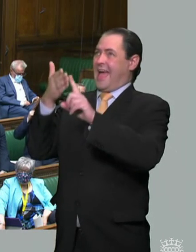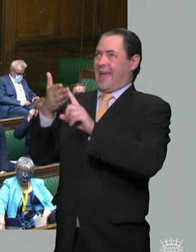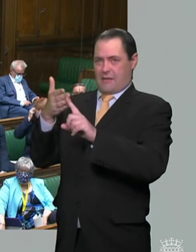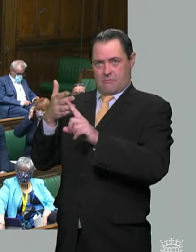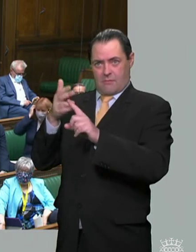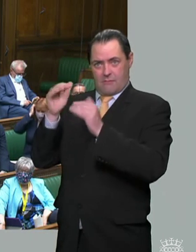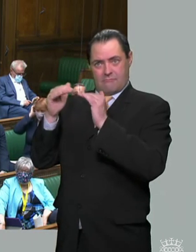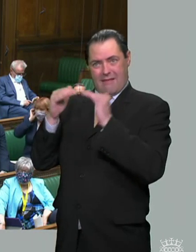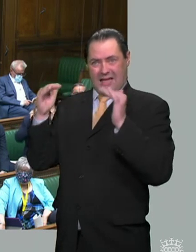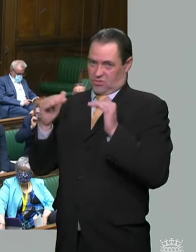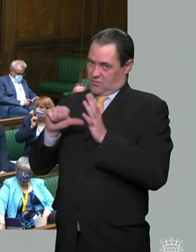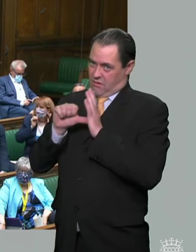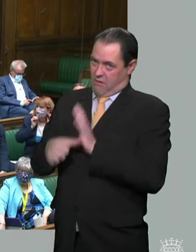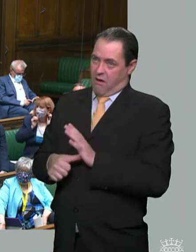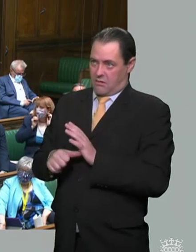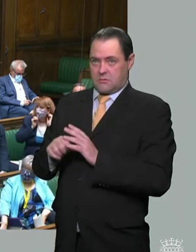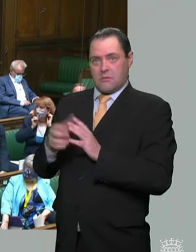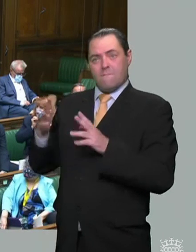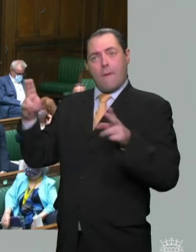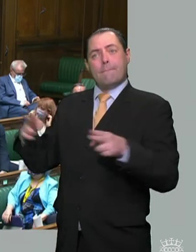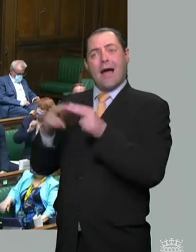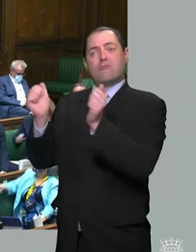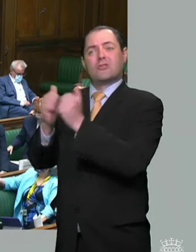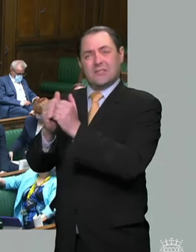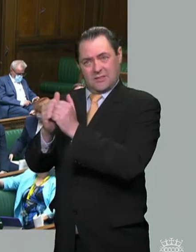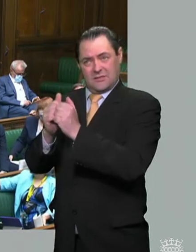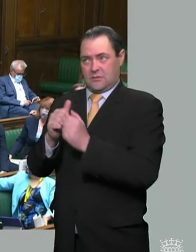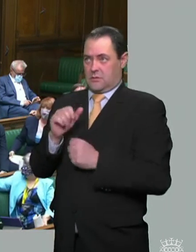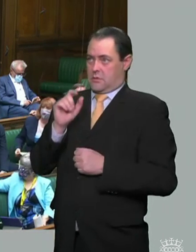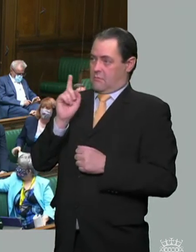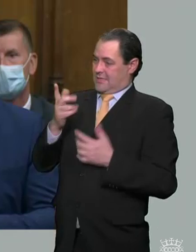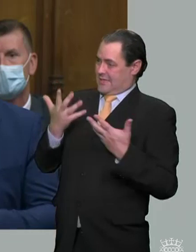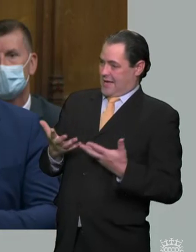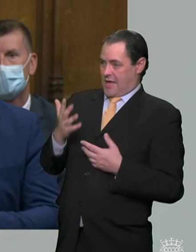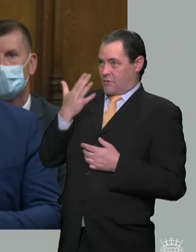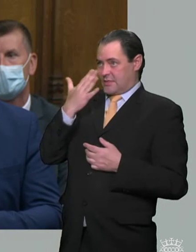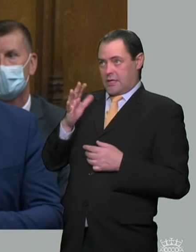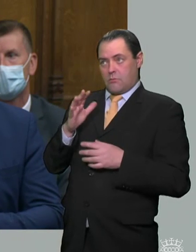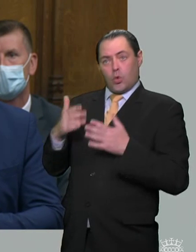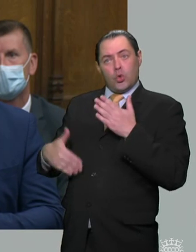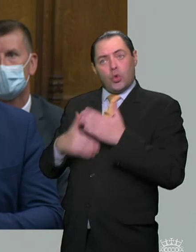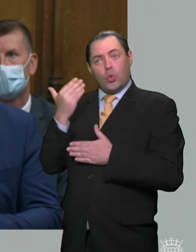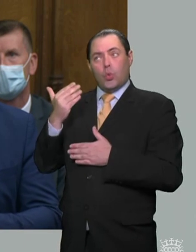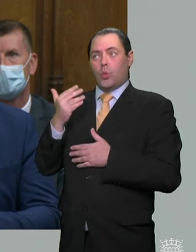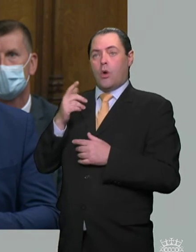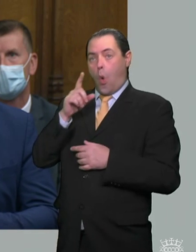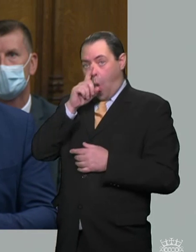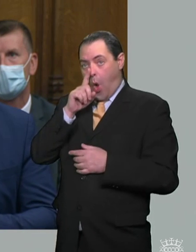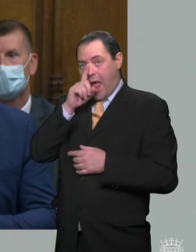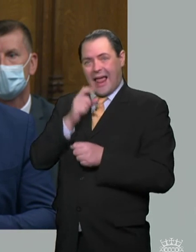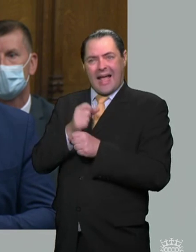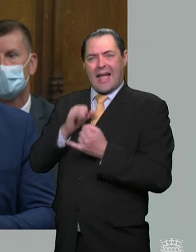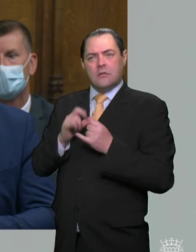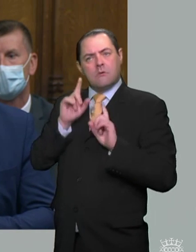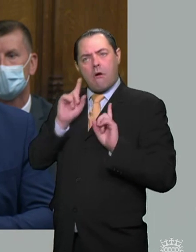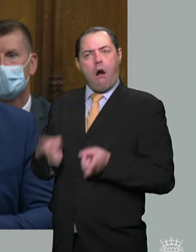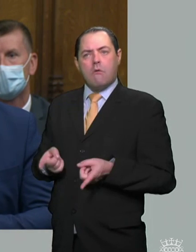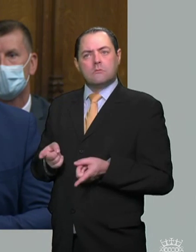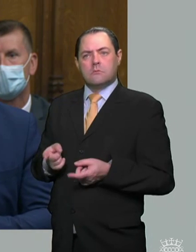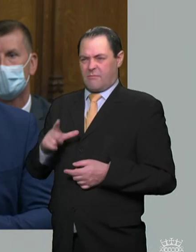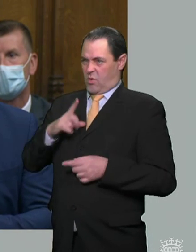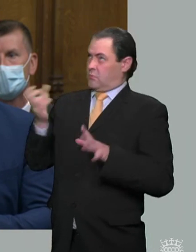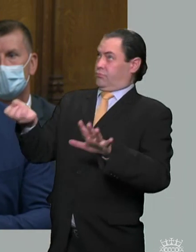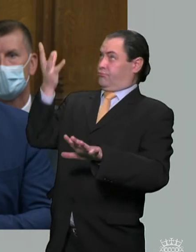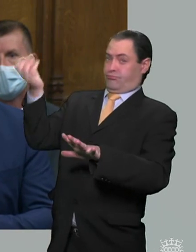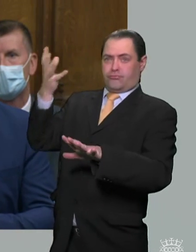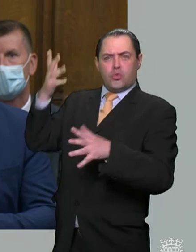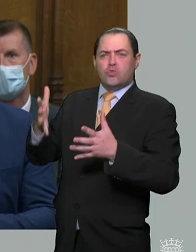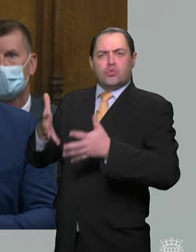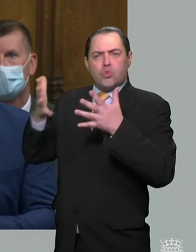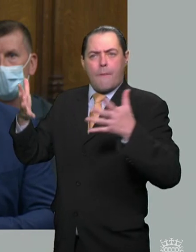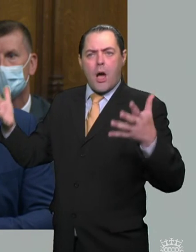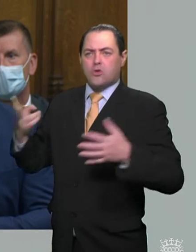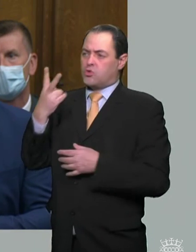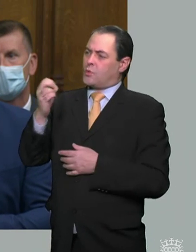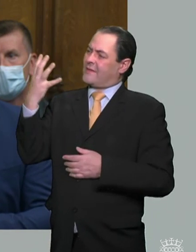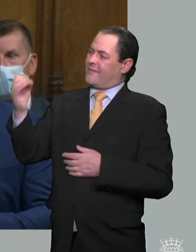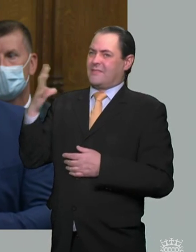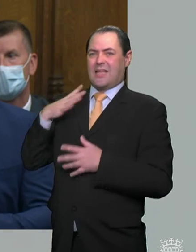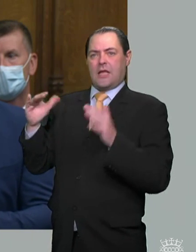At the same time, the international energy industry is making it clear that there should not be any new exploitation of oil or gas fields if the world does not meet the 2050 target for carbon neutrality.